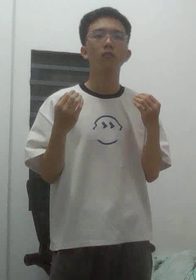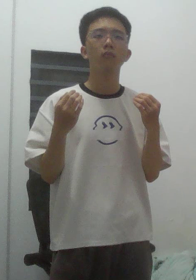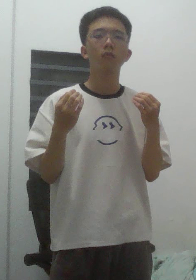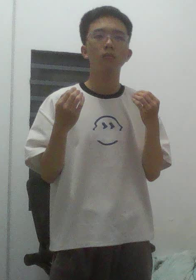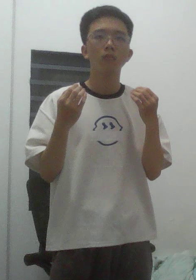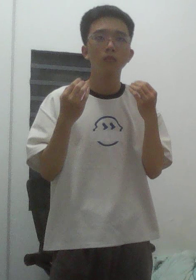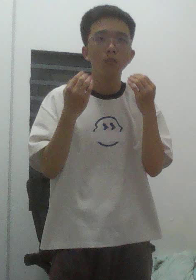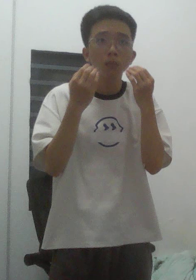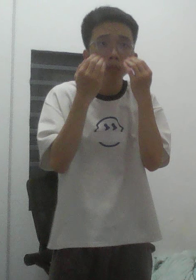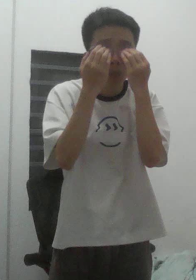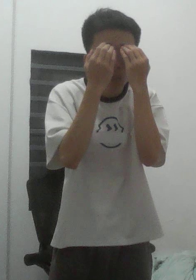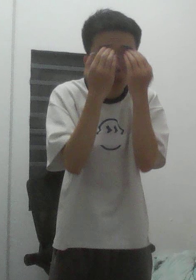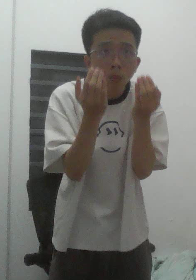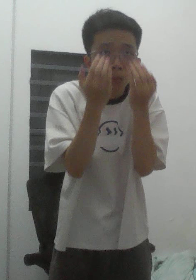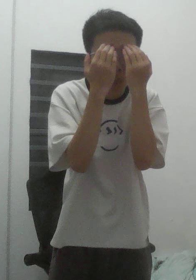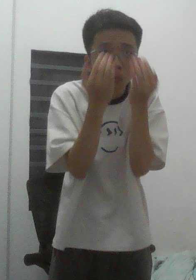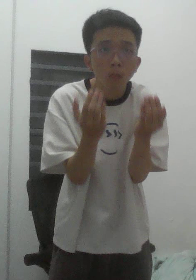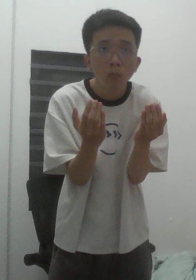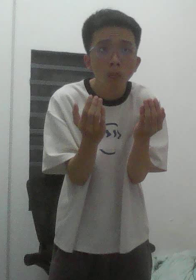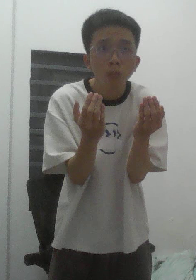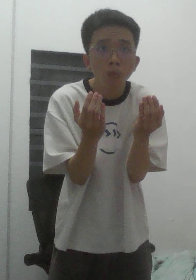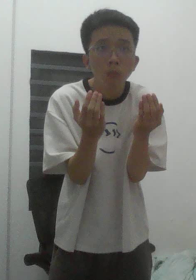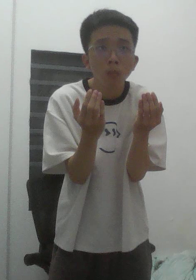ngac nhien